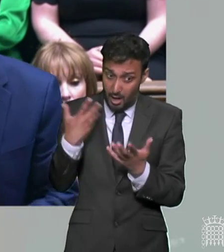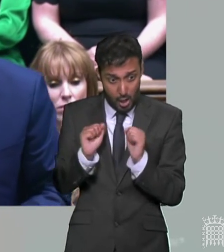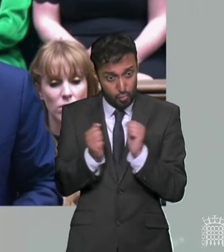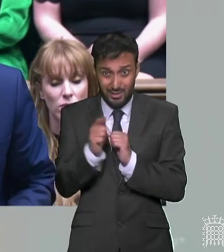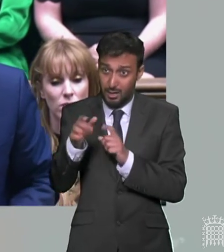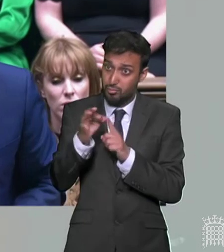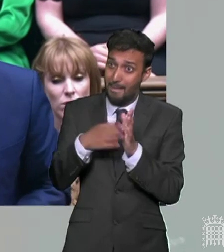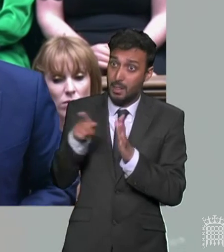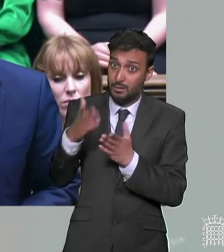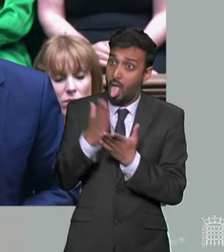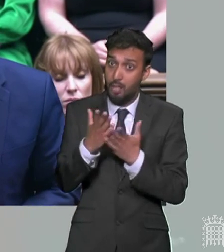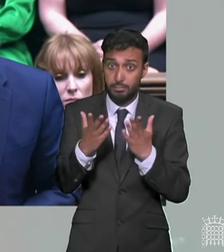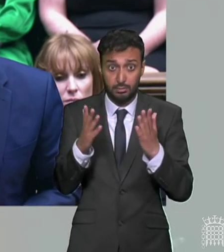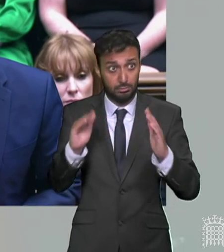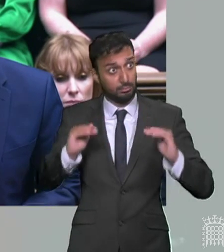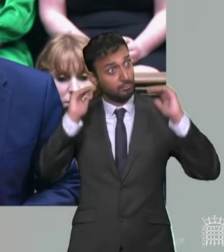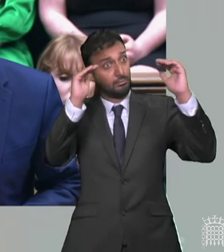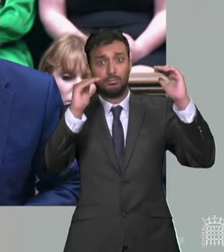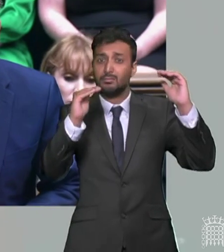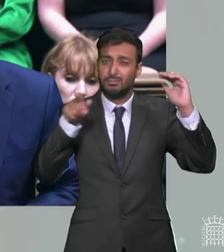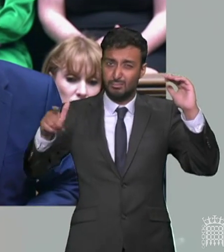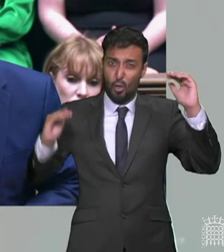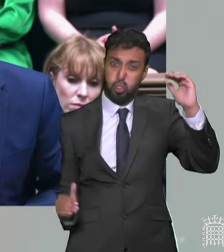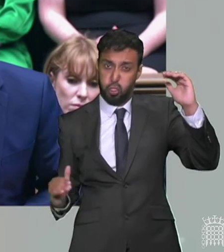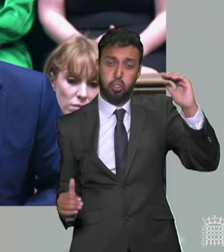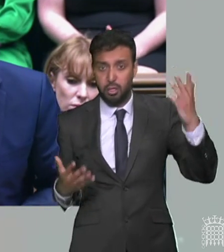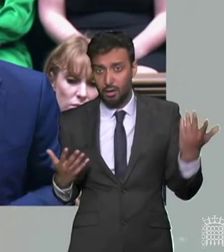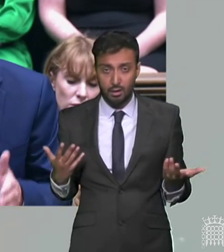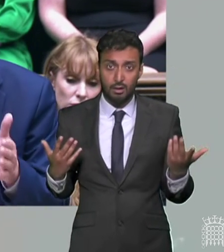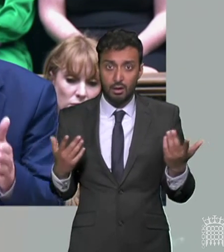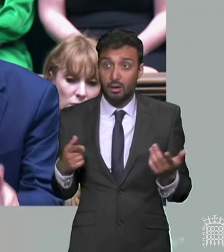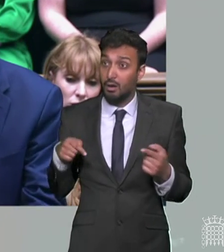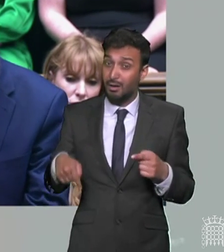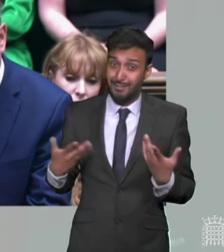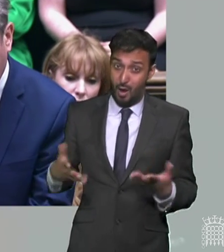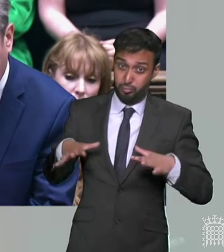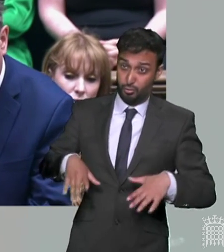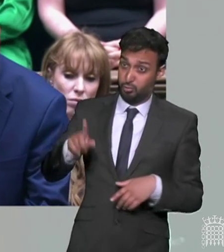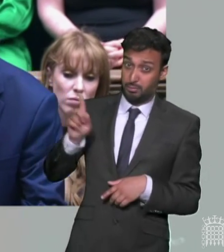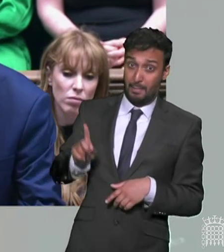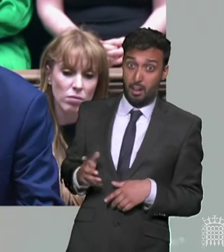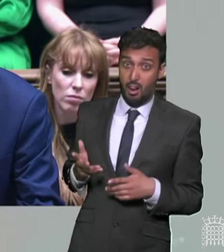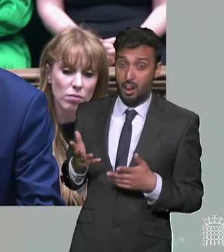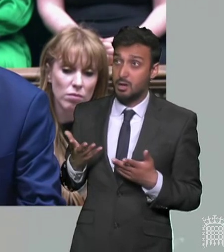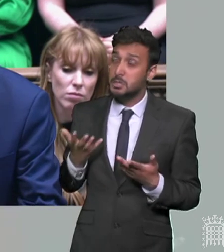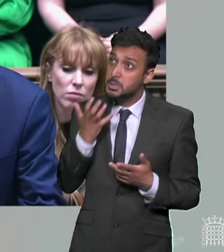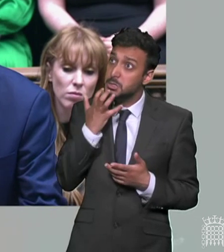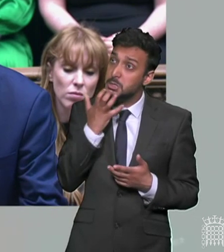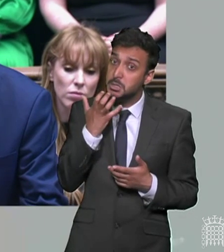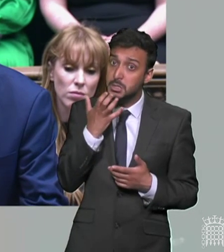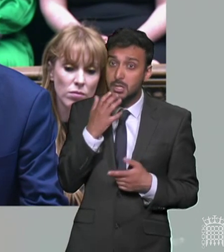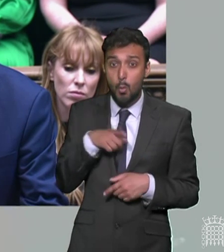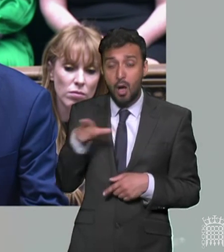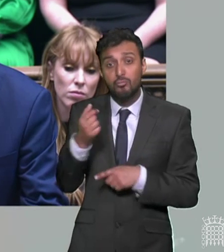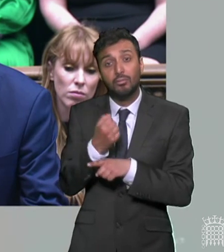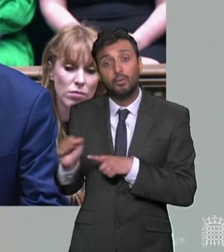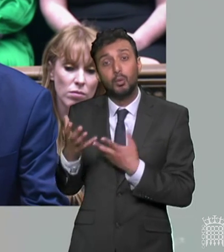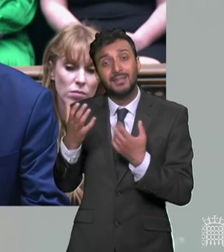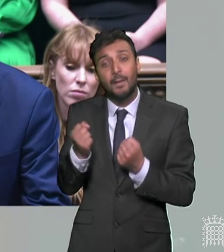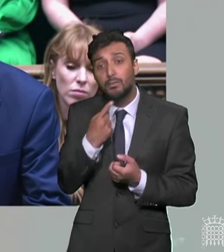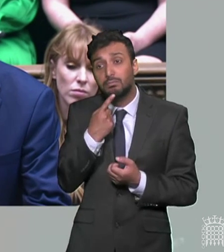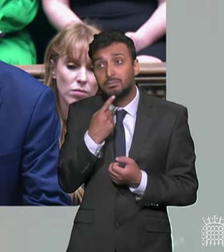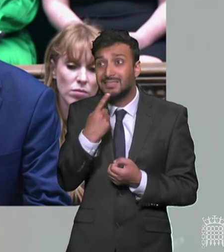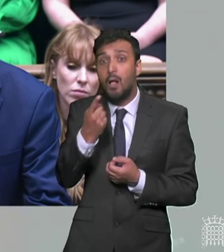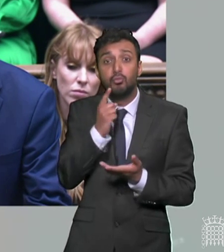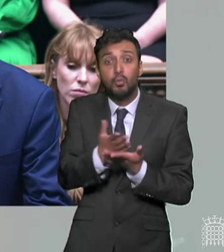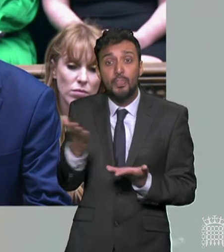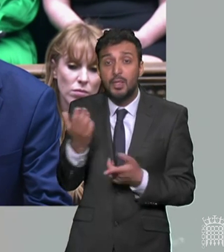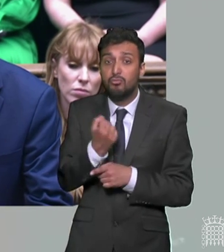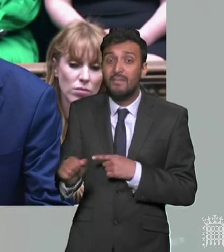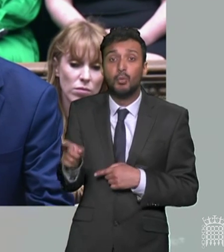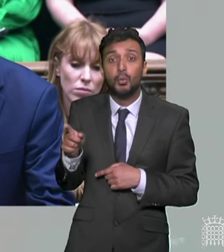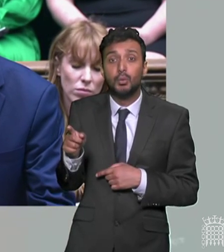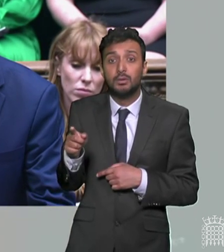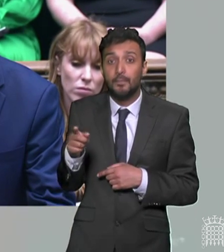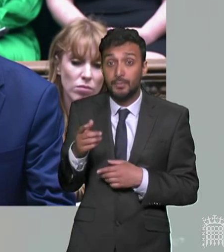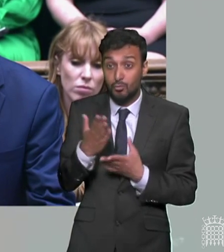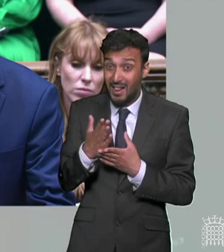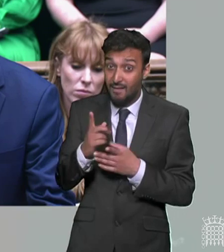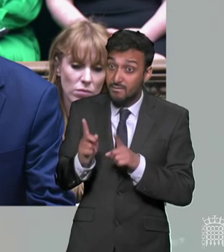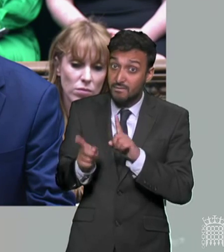The reason the British public have had to endure this farce was his refusal to admit the truth or do the decent thing when he was found to have broken the law.